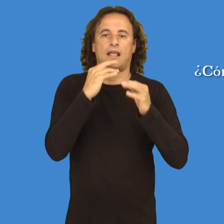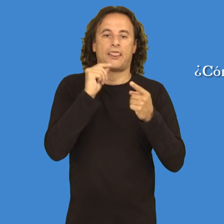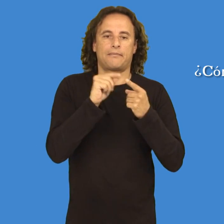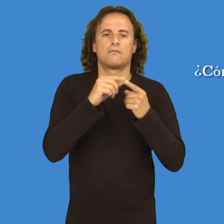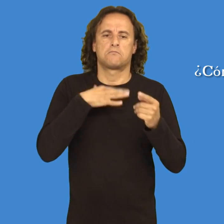diabetes